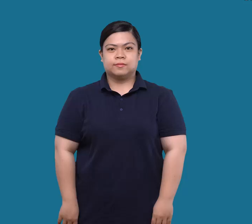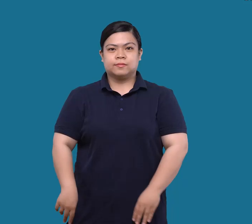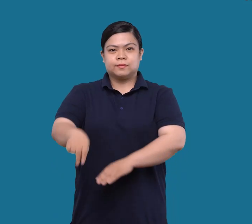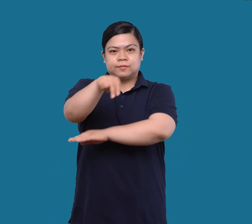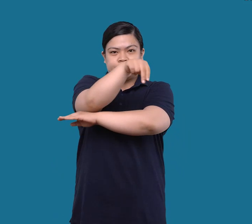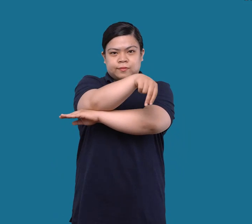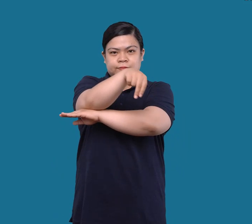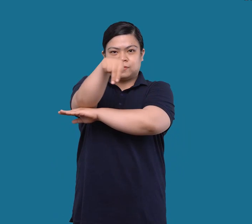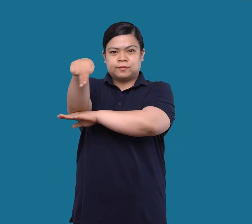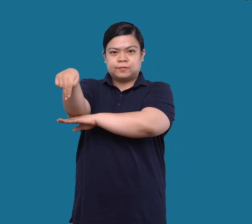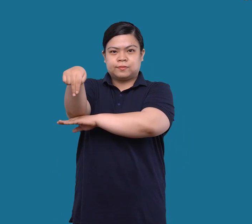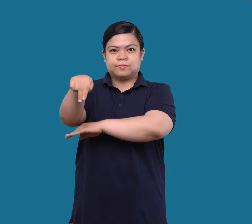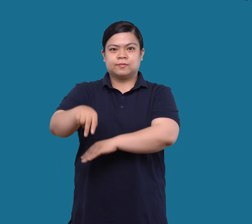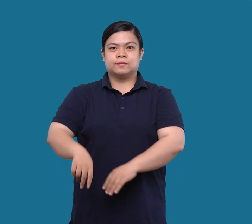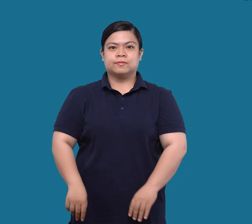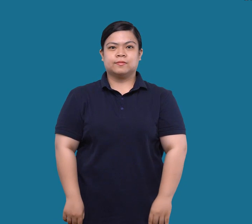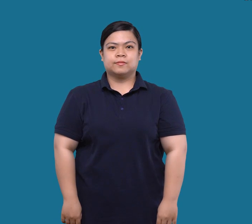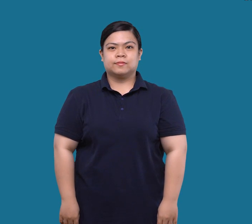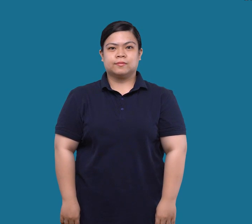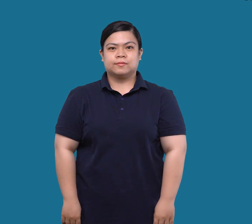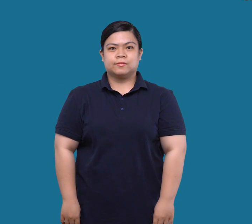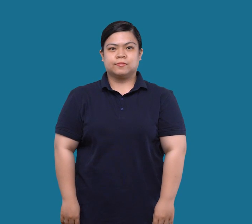cảng Hải Phòng